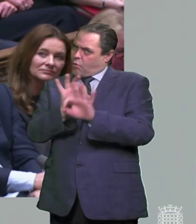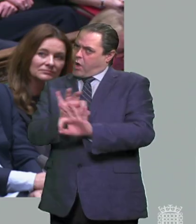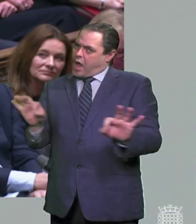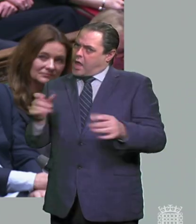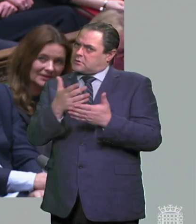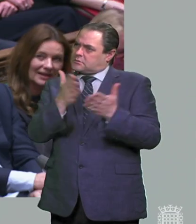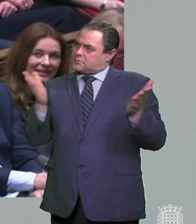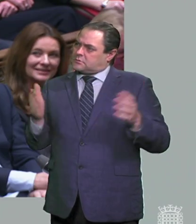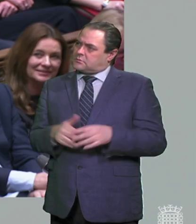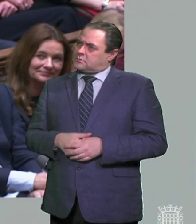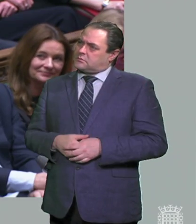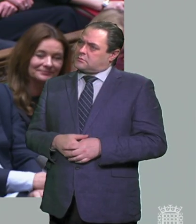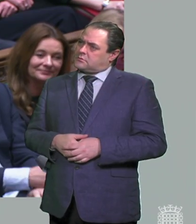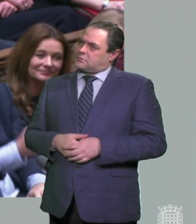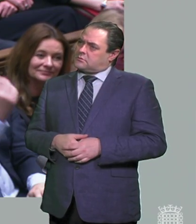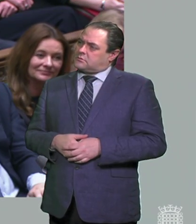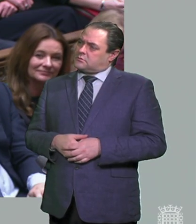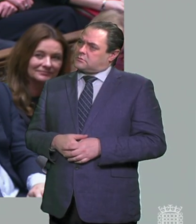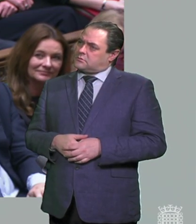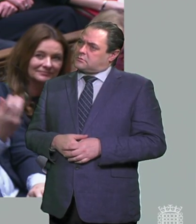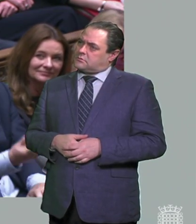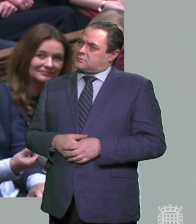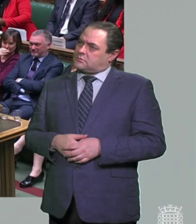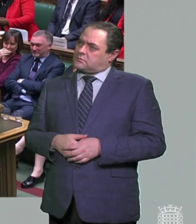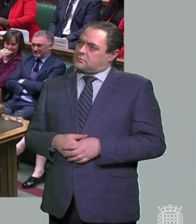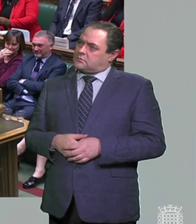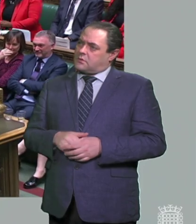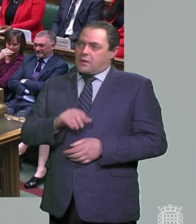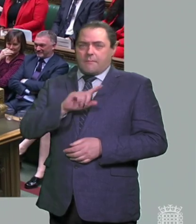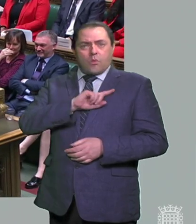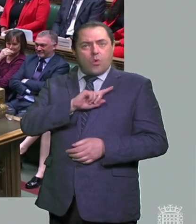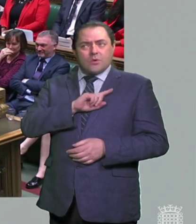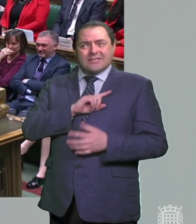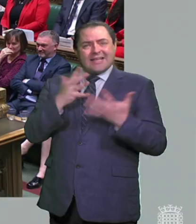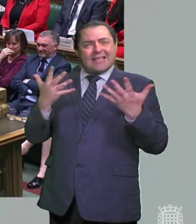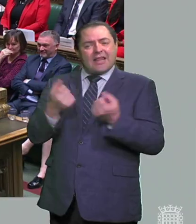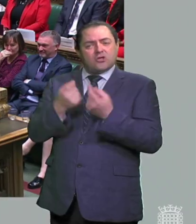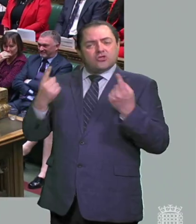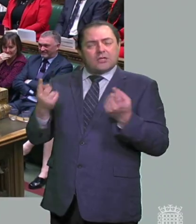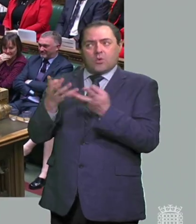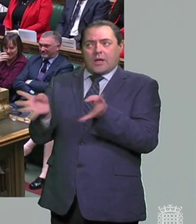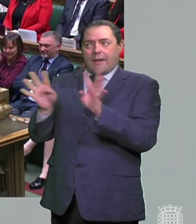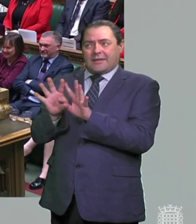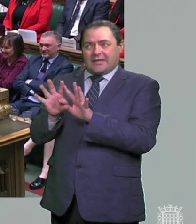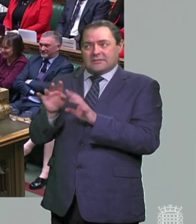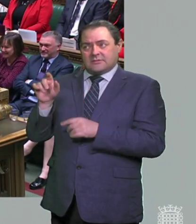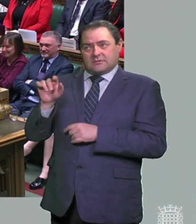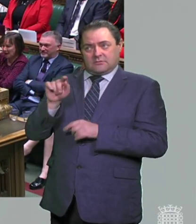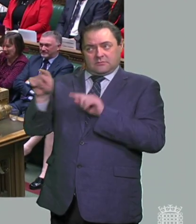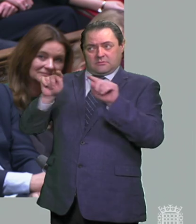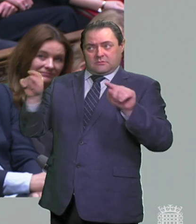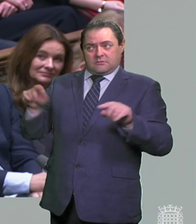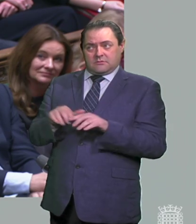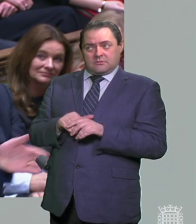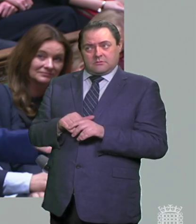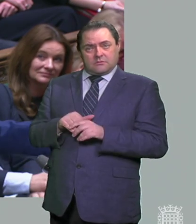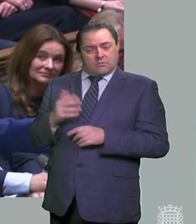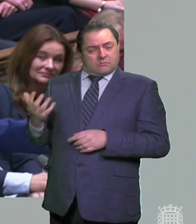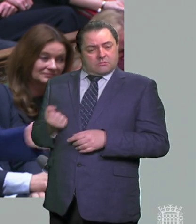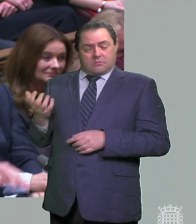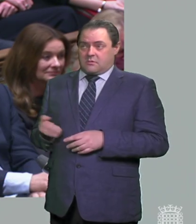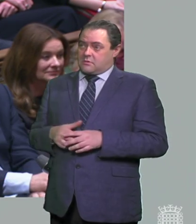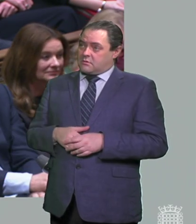Is that because there are 10 shadow Cabinet members who are taking additional earnings?